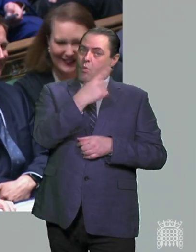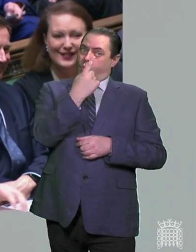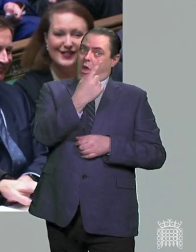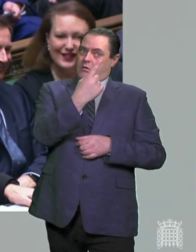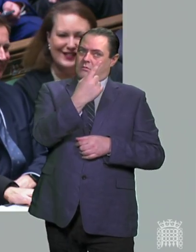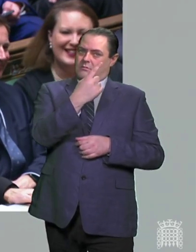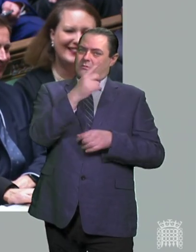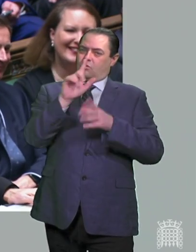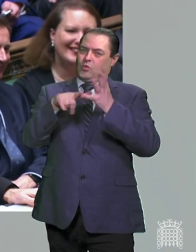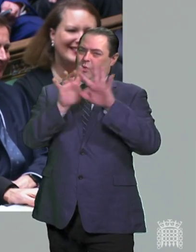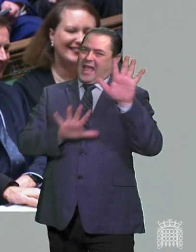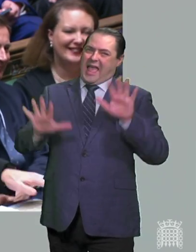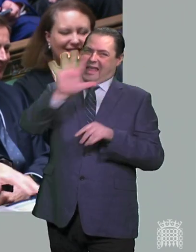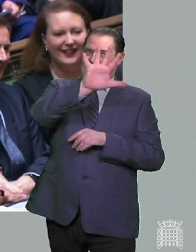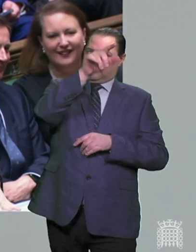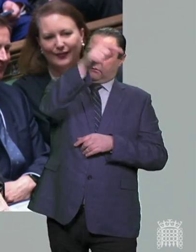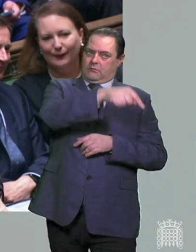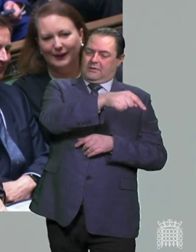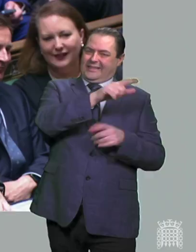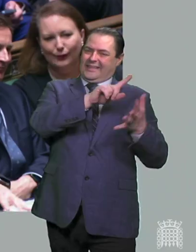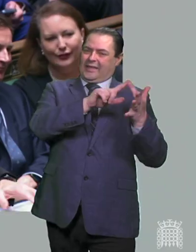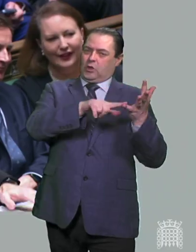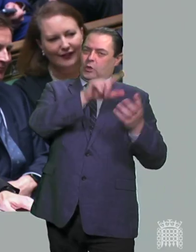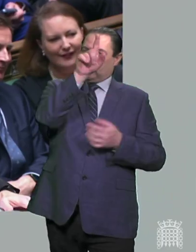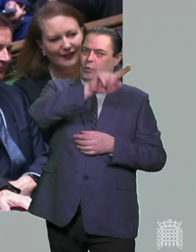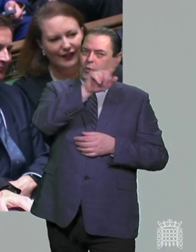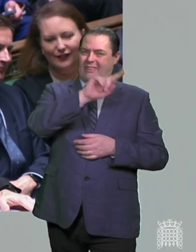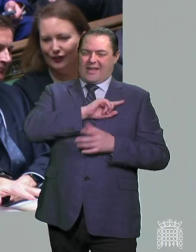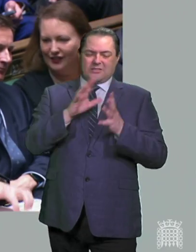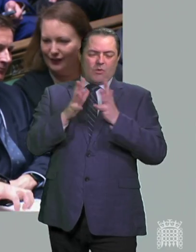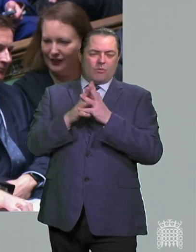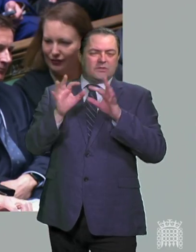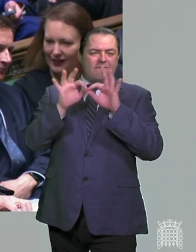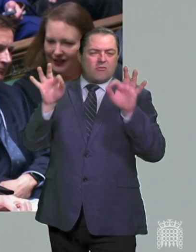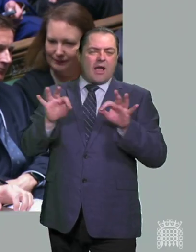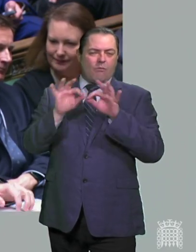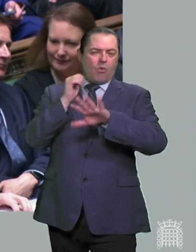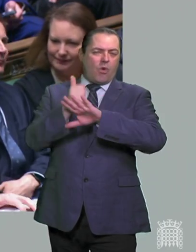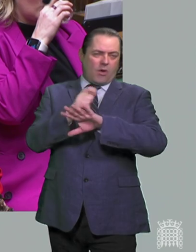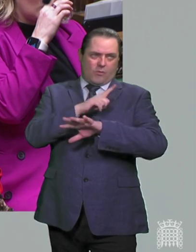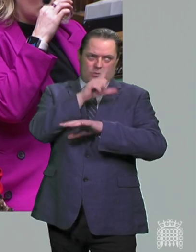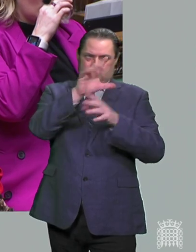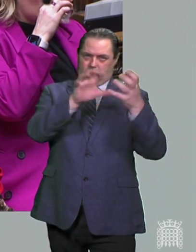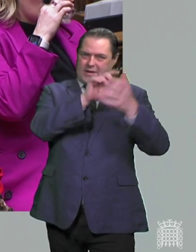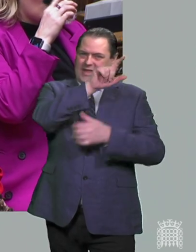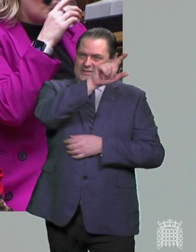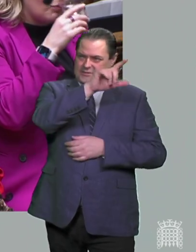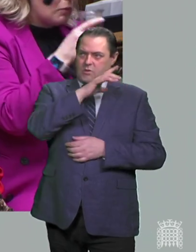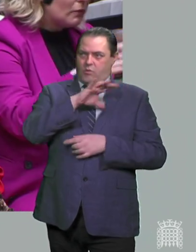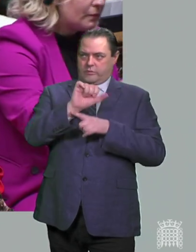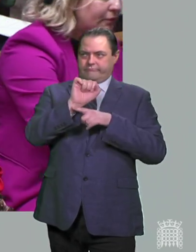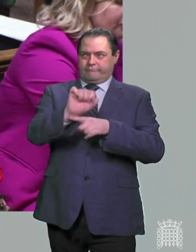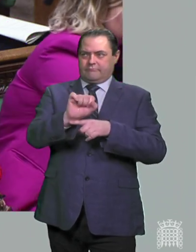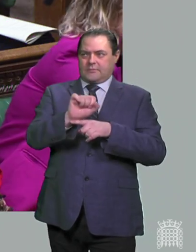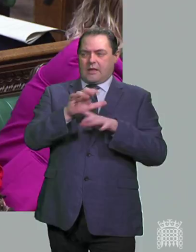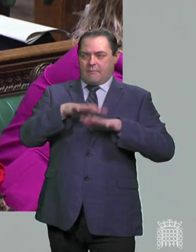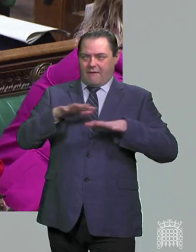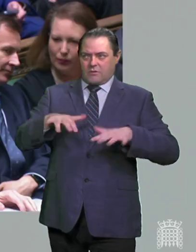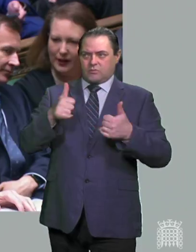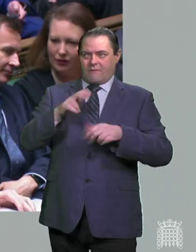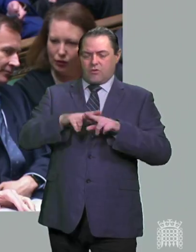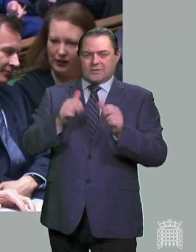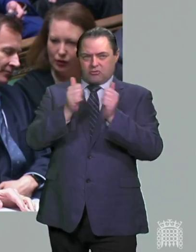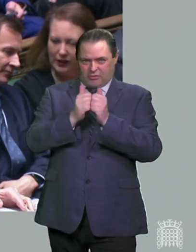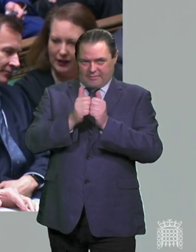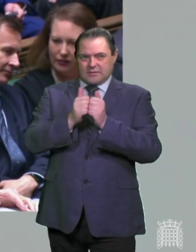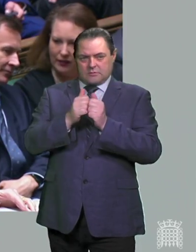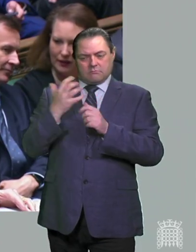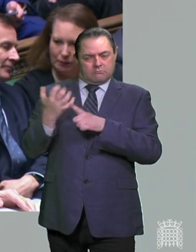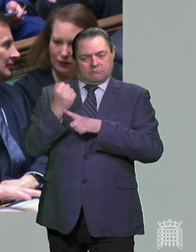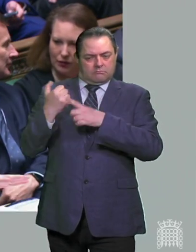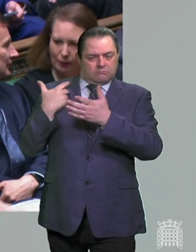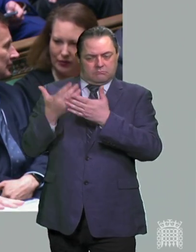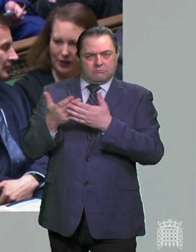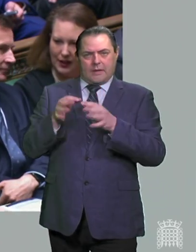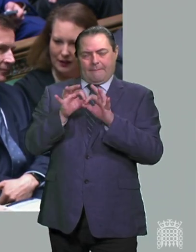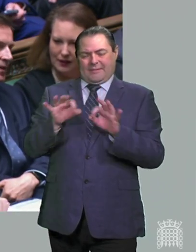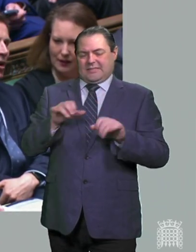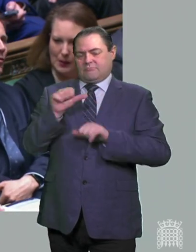That has brought added complications, so the Windsor framework is in place to safeguard the achievements of the Belfast/Good Friday agreement and the hard-won gains of the peace process.